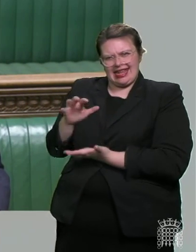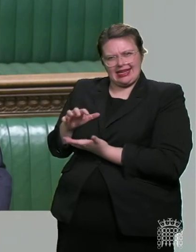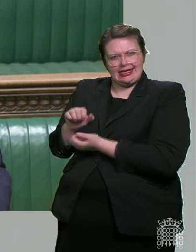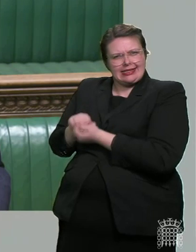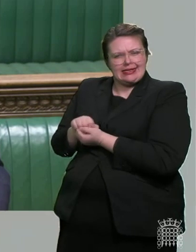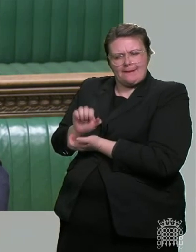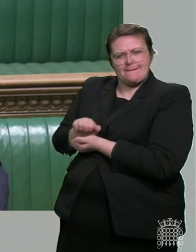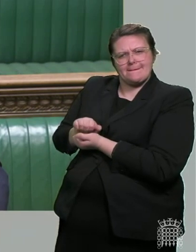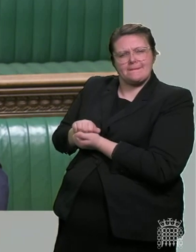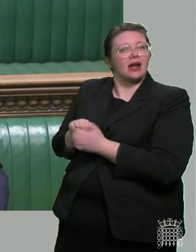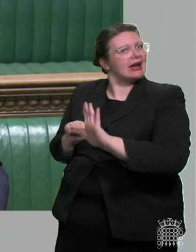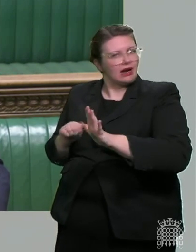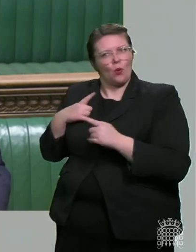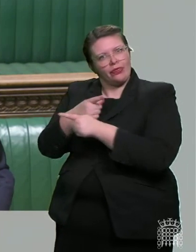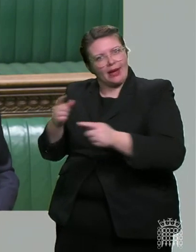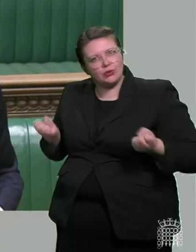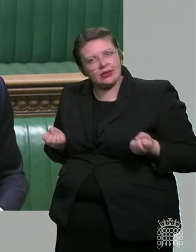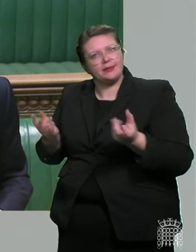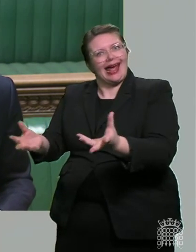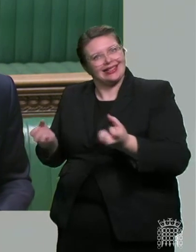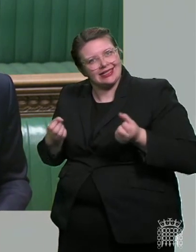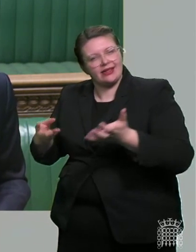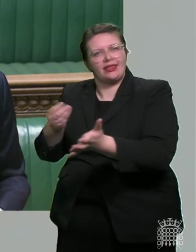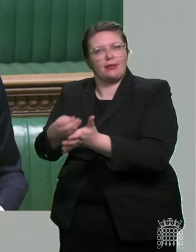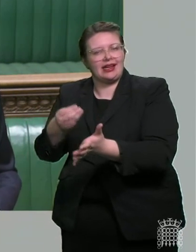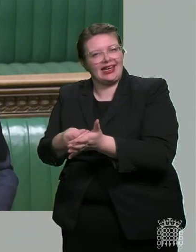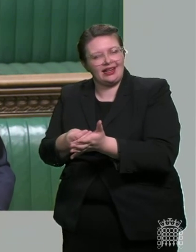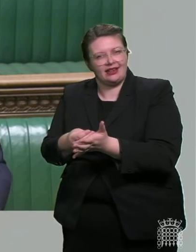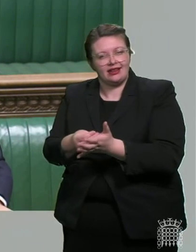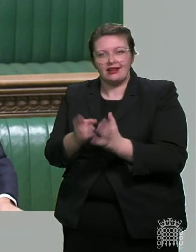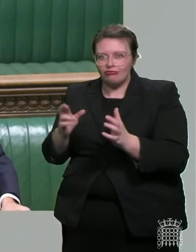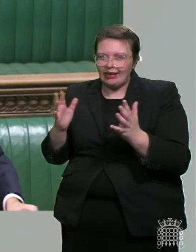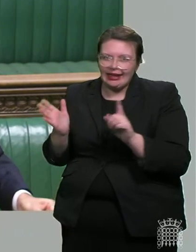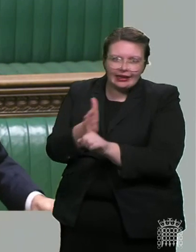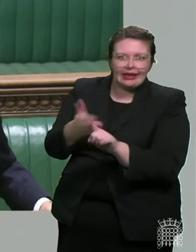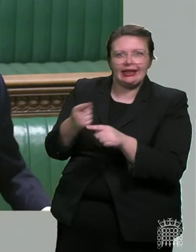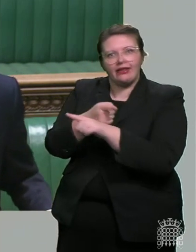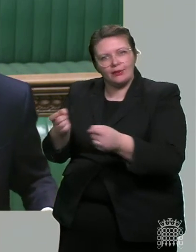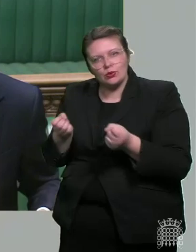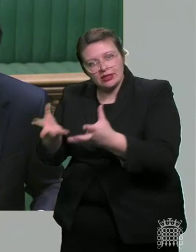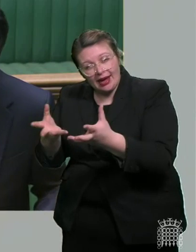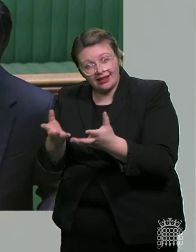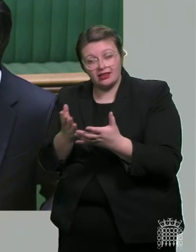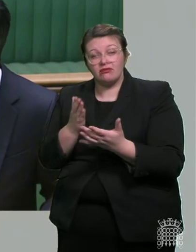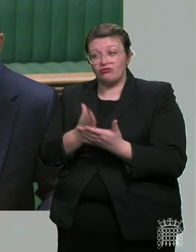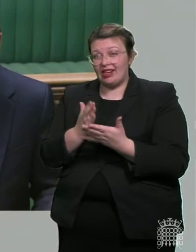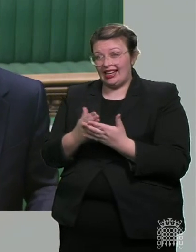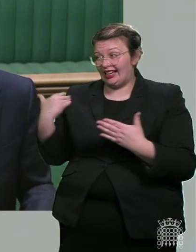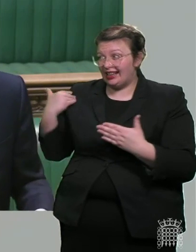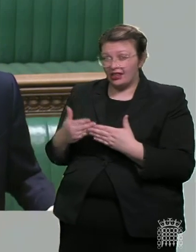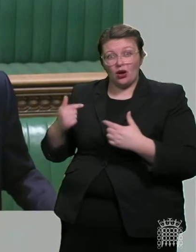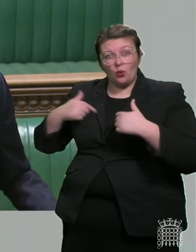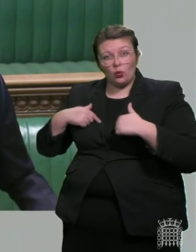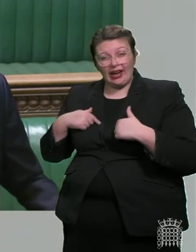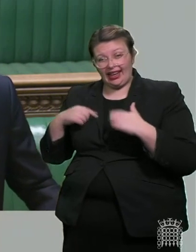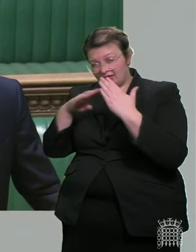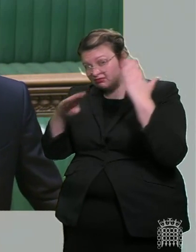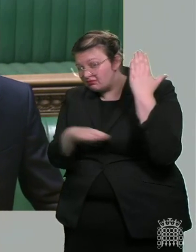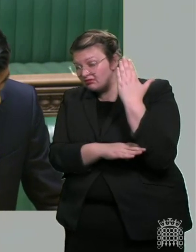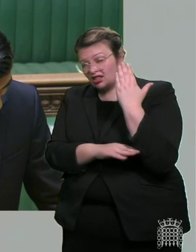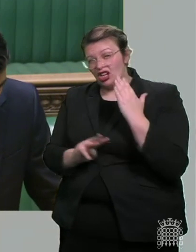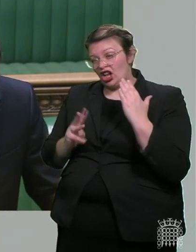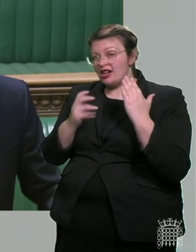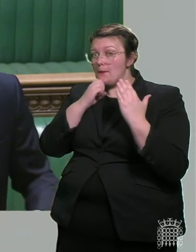It makes our tax regime for business investment truly world leading, lifting us from 30th in the OECD to first.